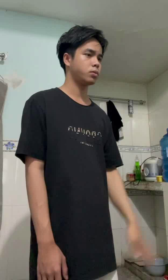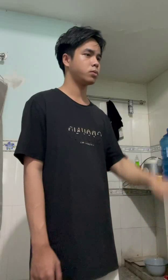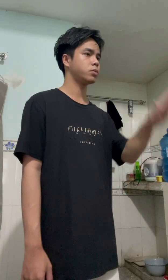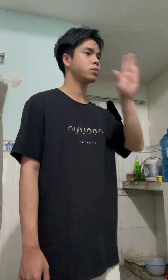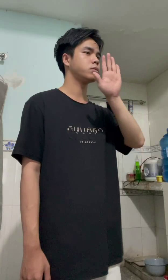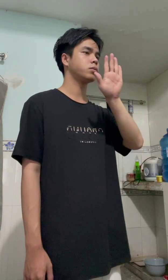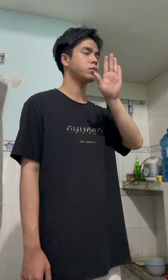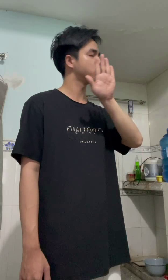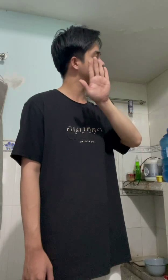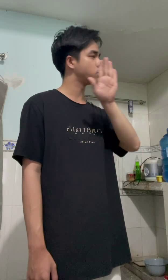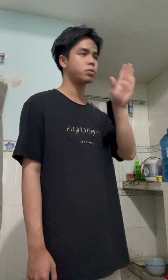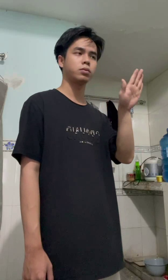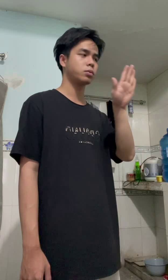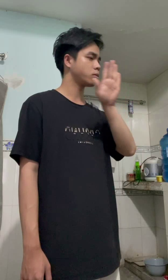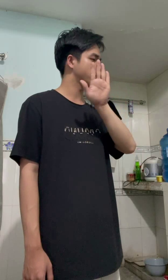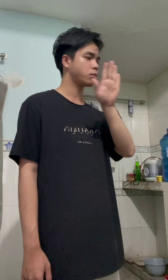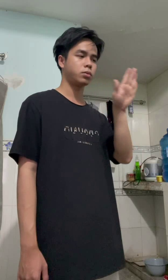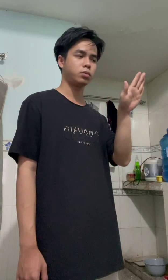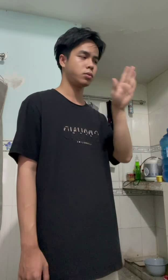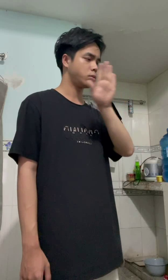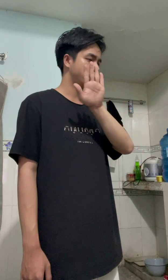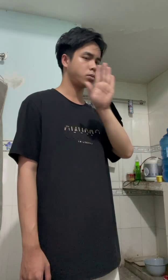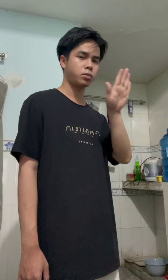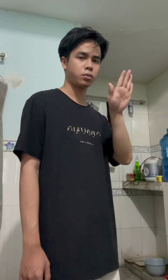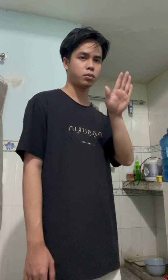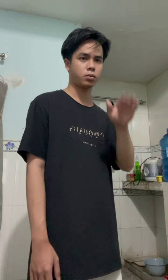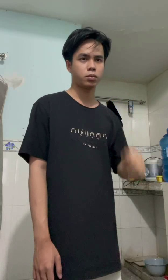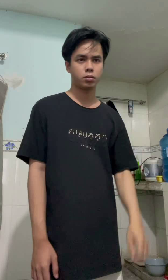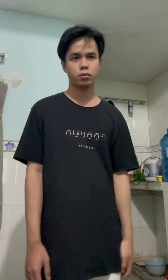khong dong y